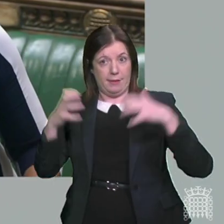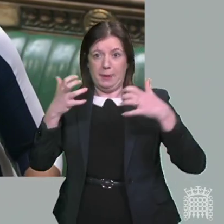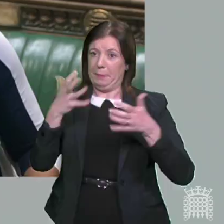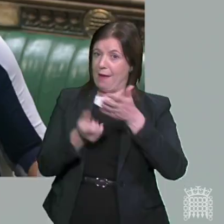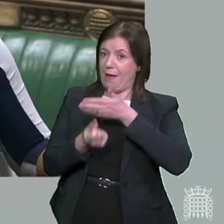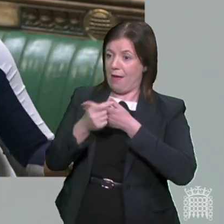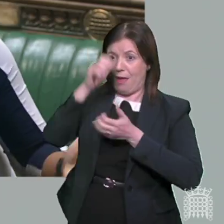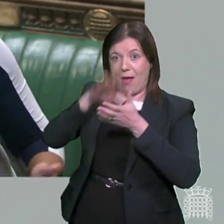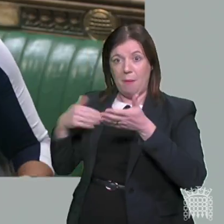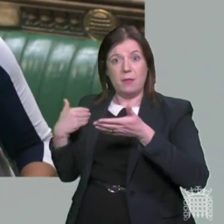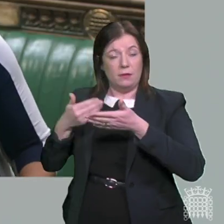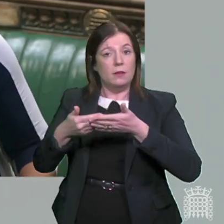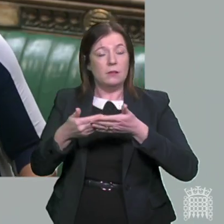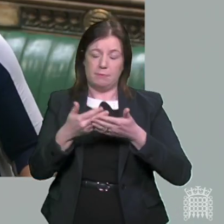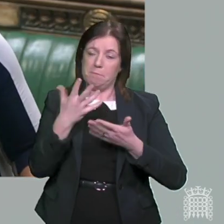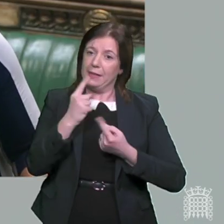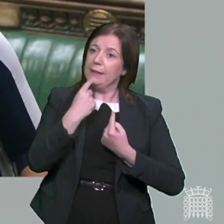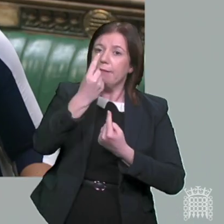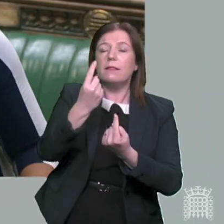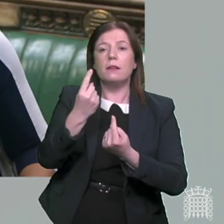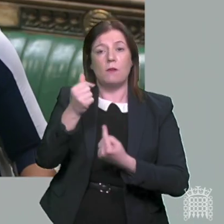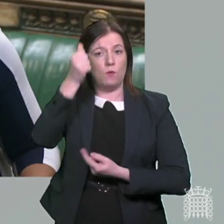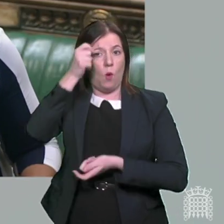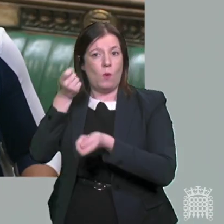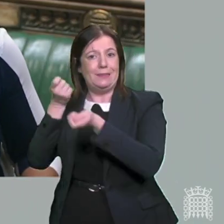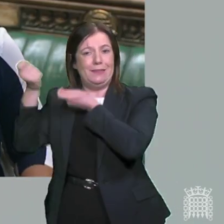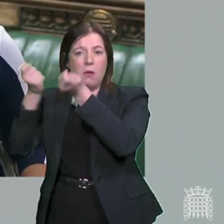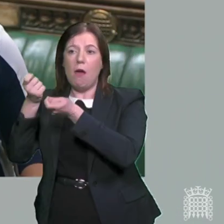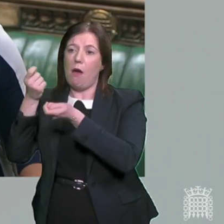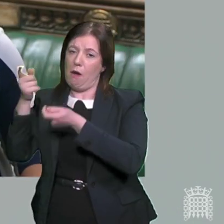I know that you care very much about this issue, Mr Speaker.